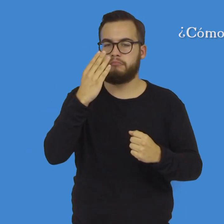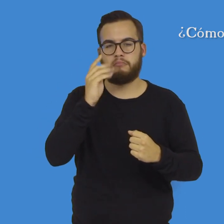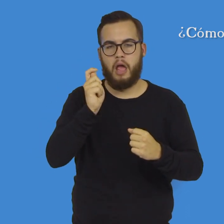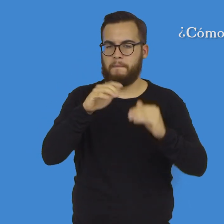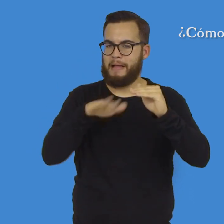frecuente